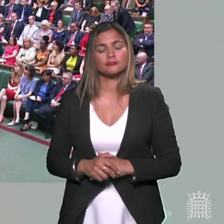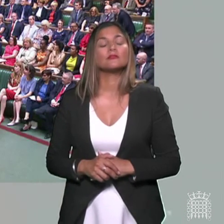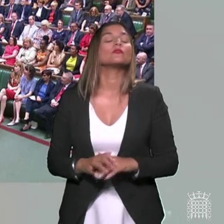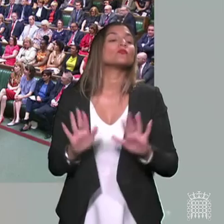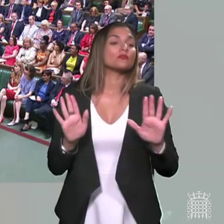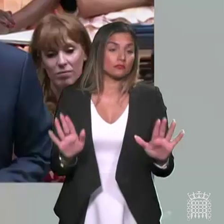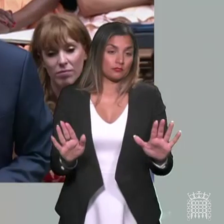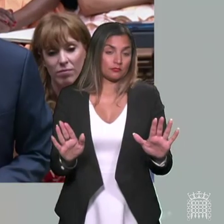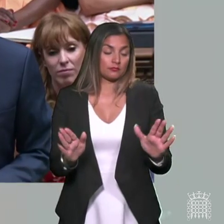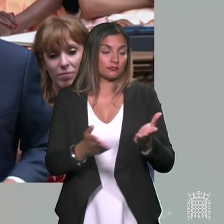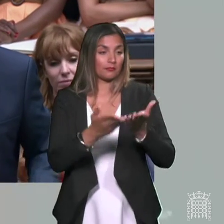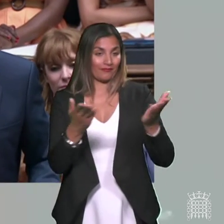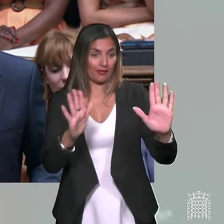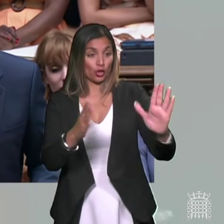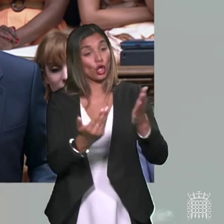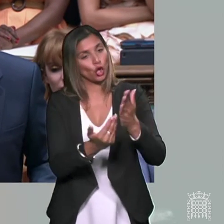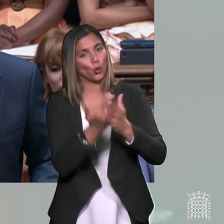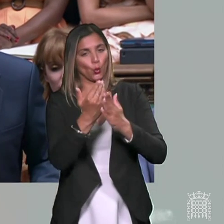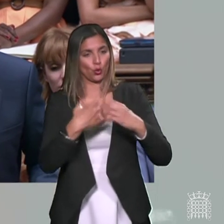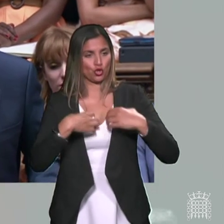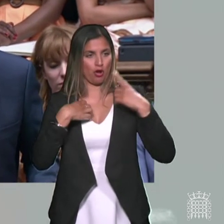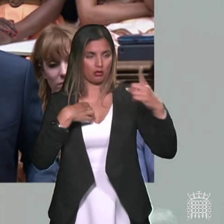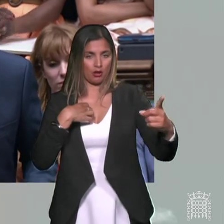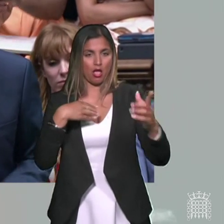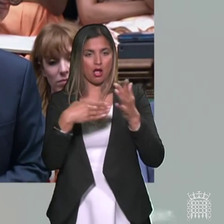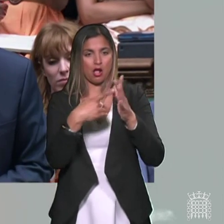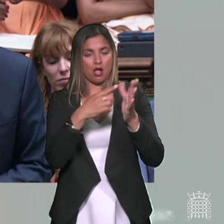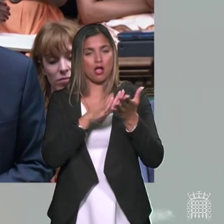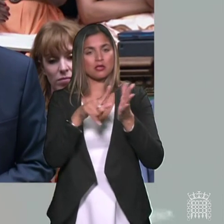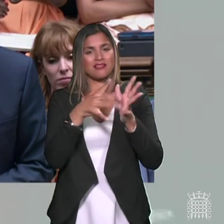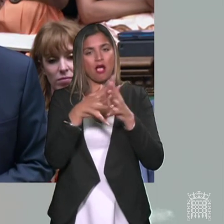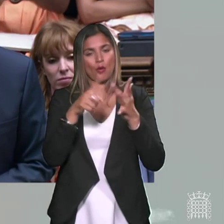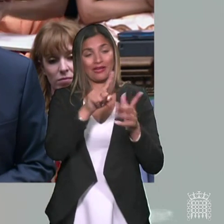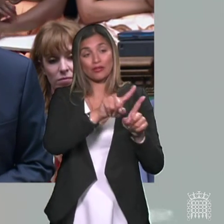To be fair to the new Chancellor, he has at least attempted to spell it out.